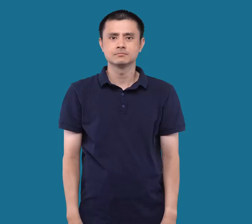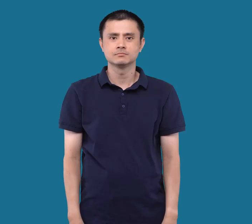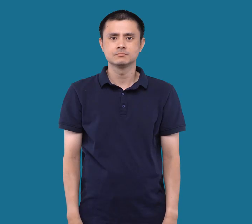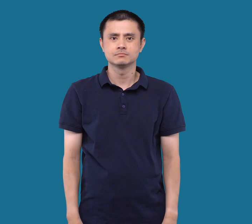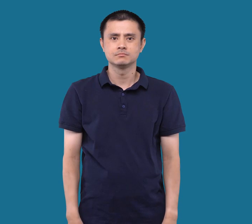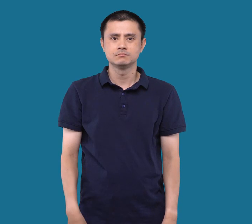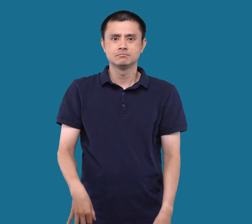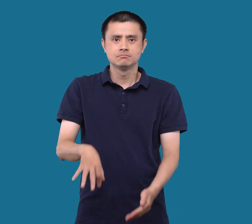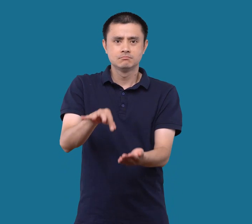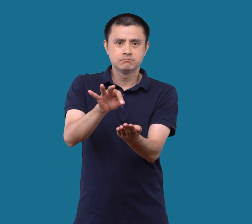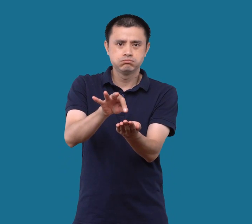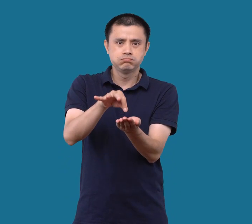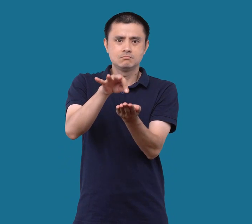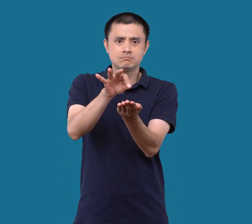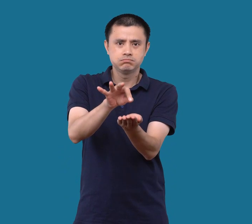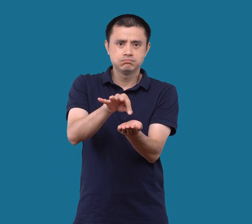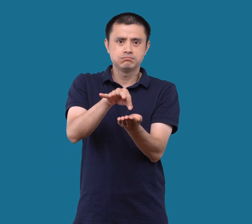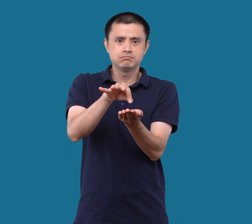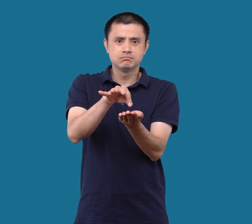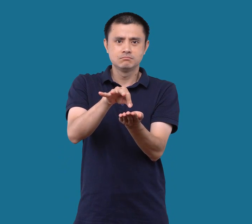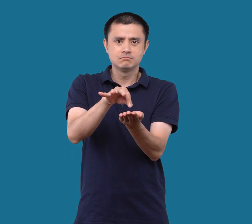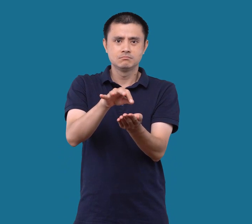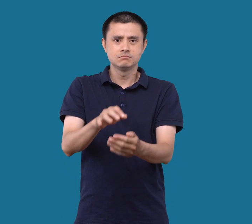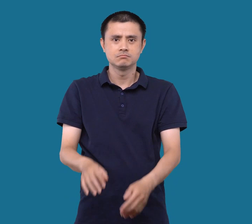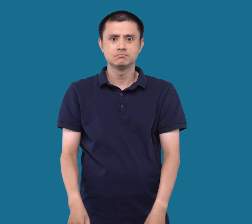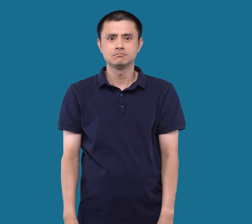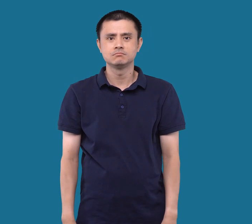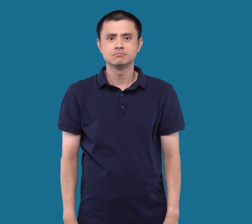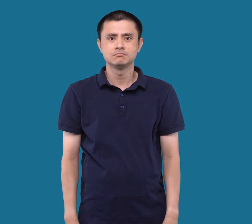chợ nổi